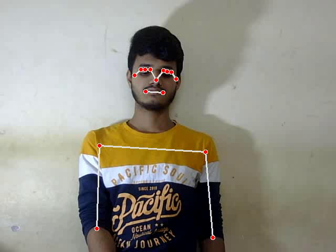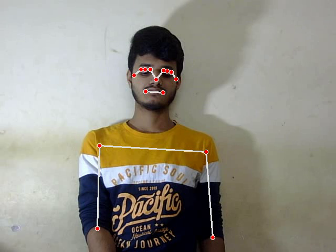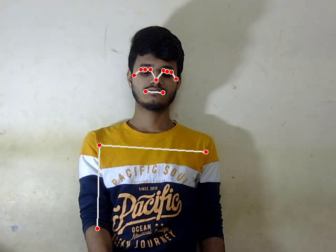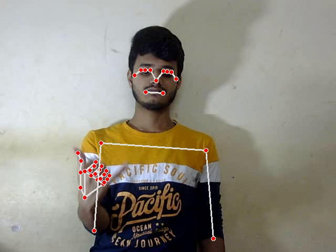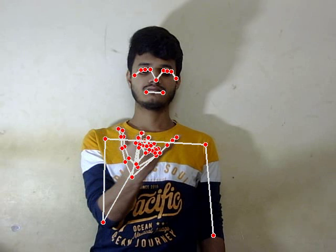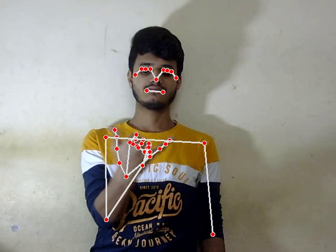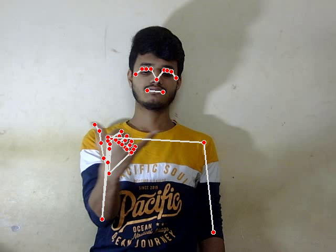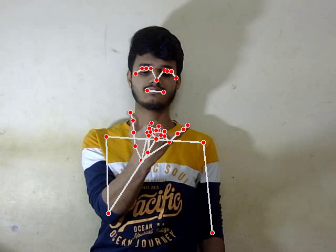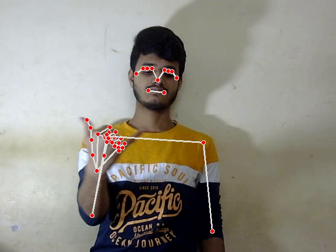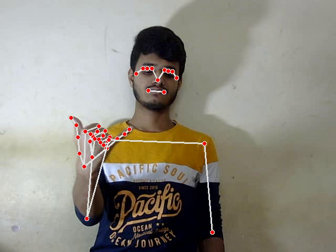same